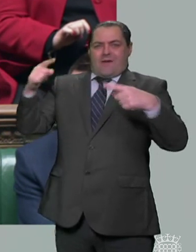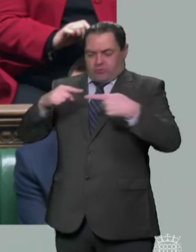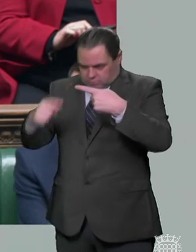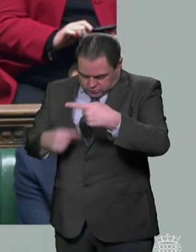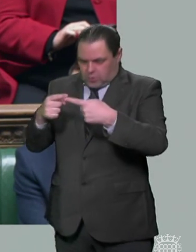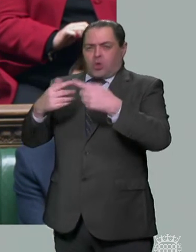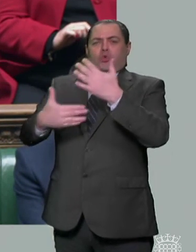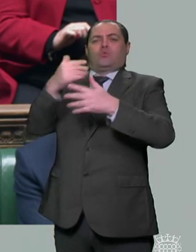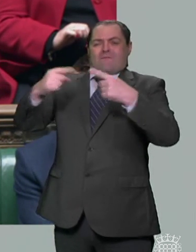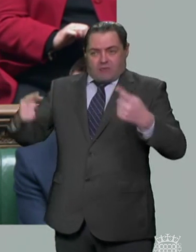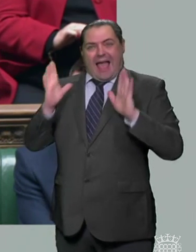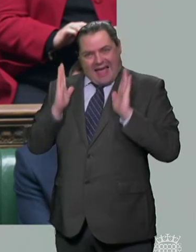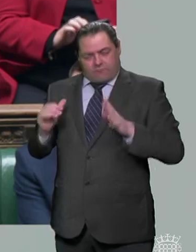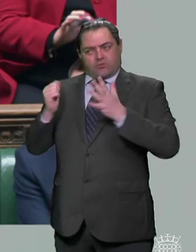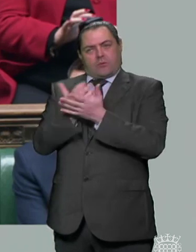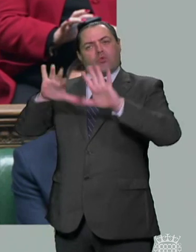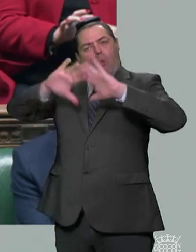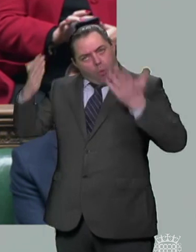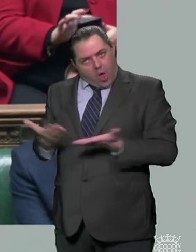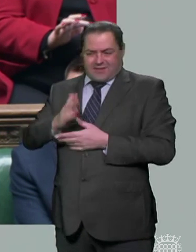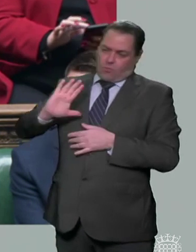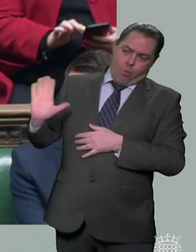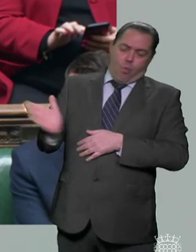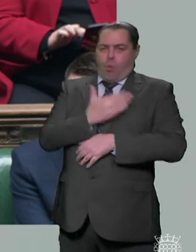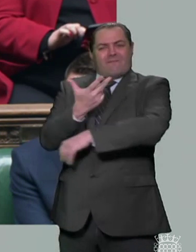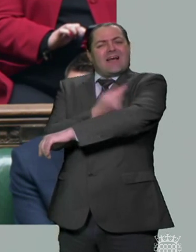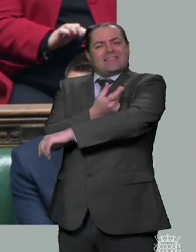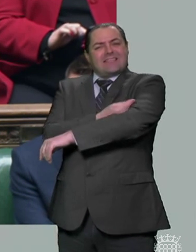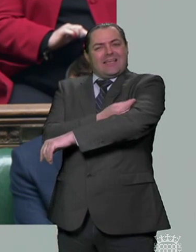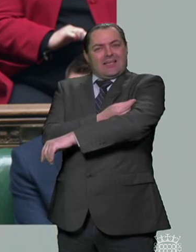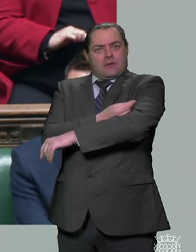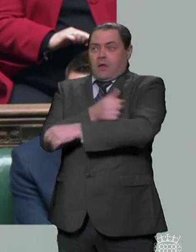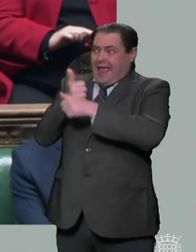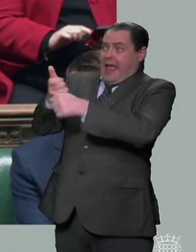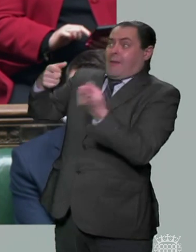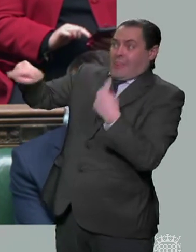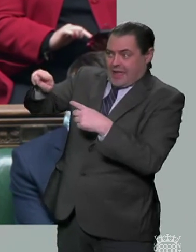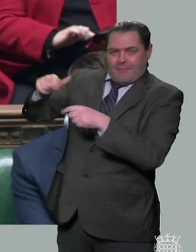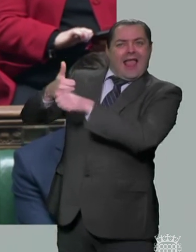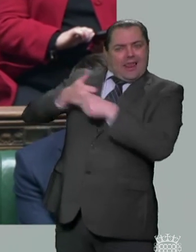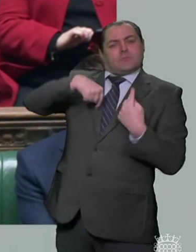This is not just a question of doing the right thing for others; it is in our national interest, too.